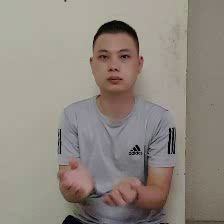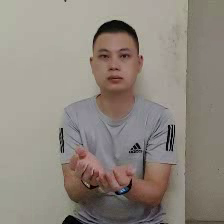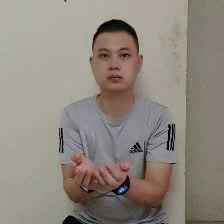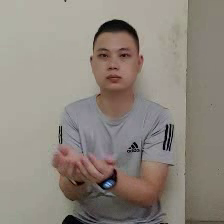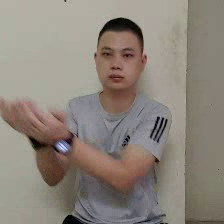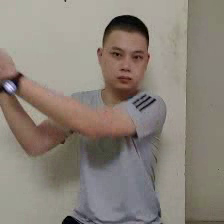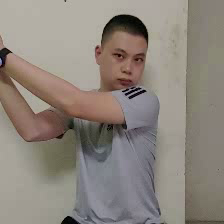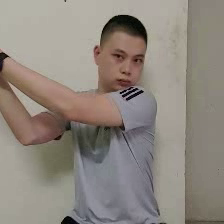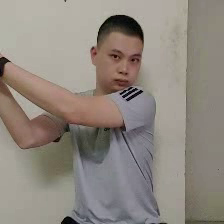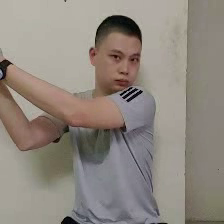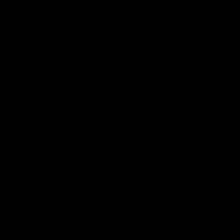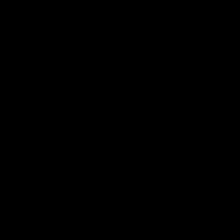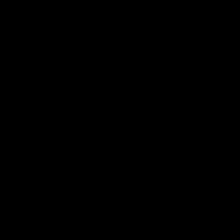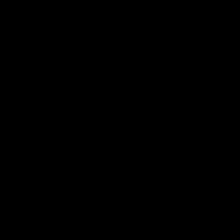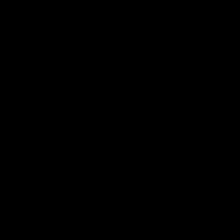Biếu tặng